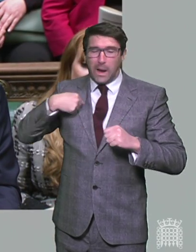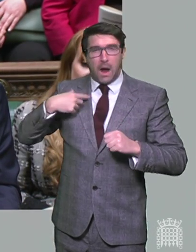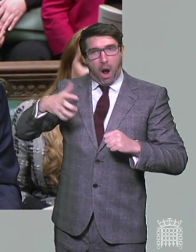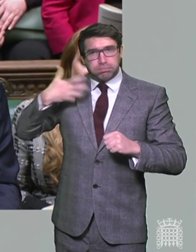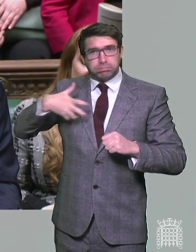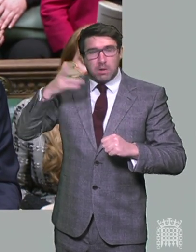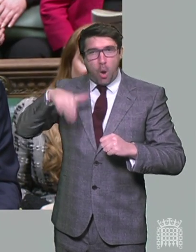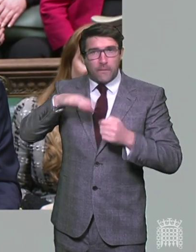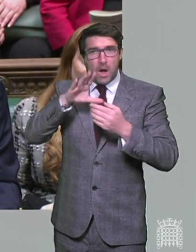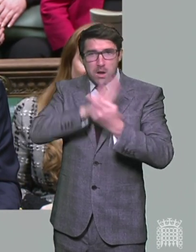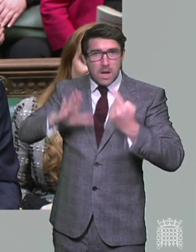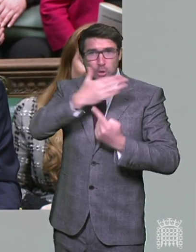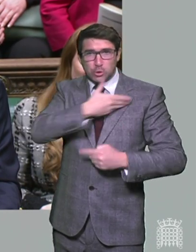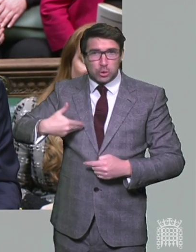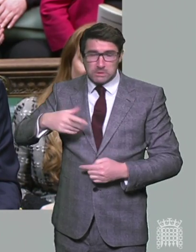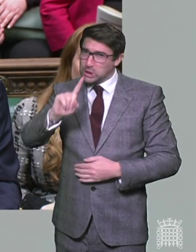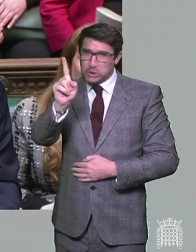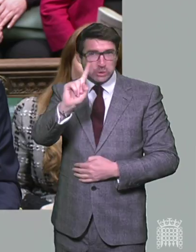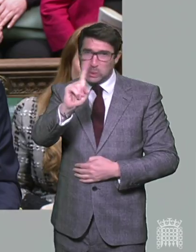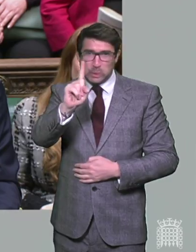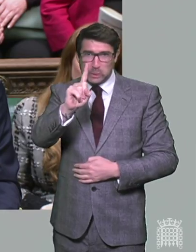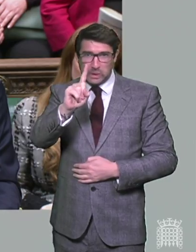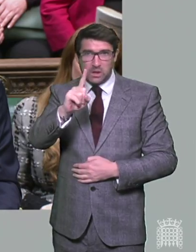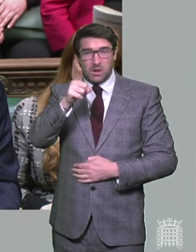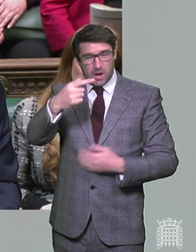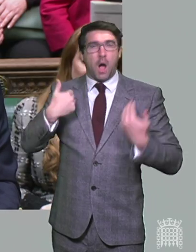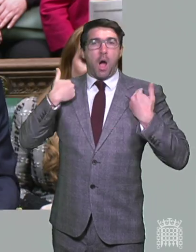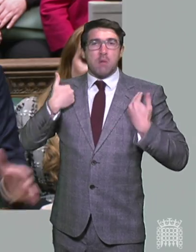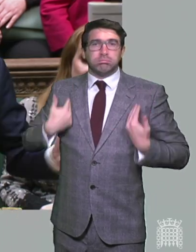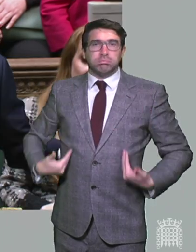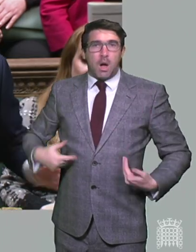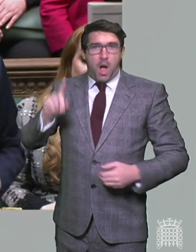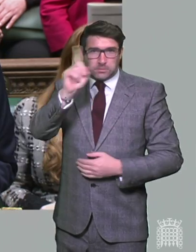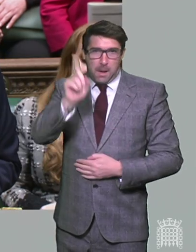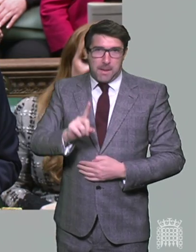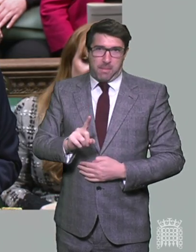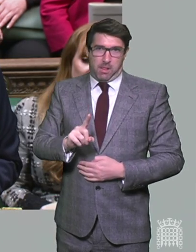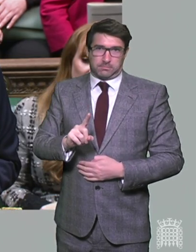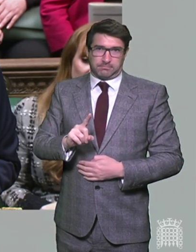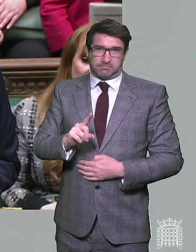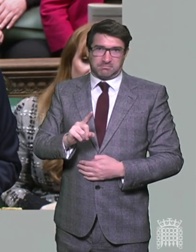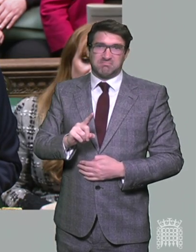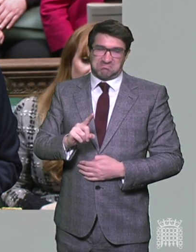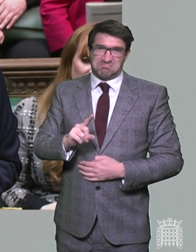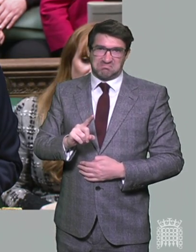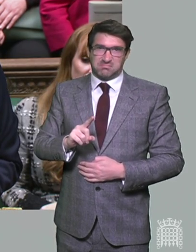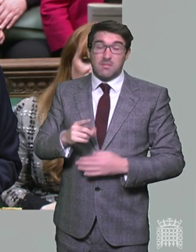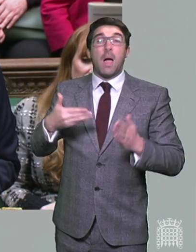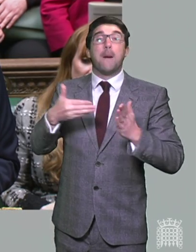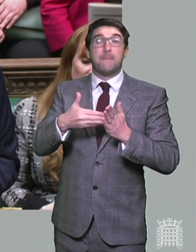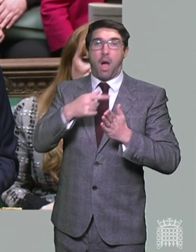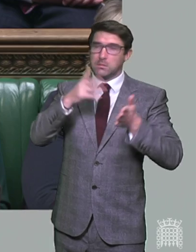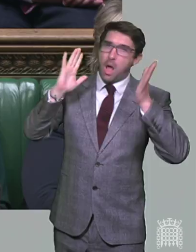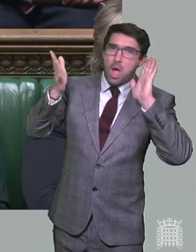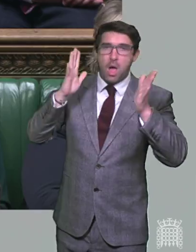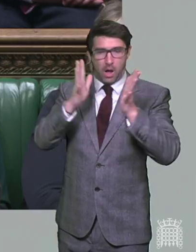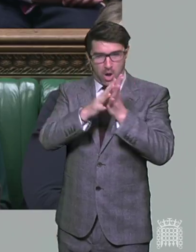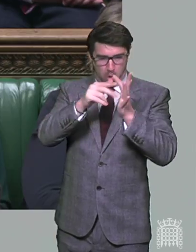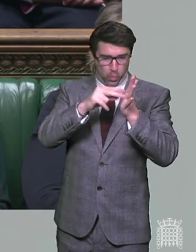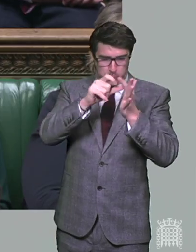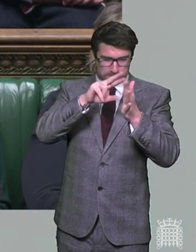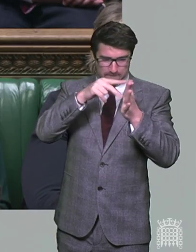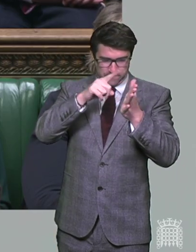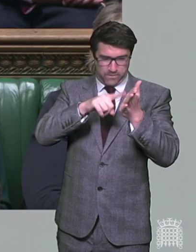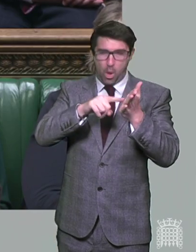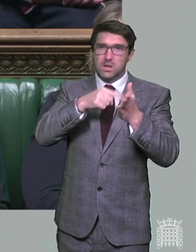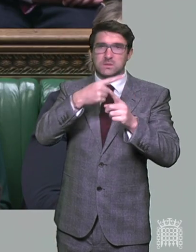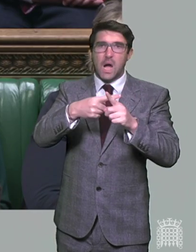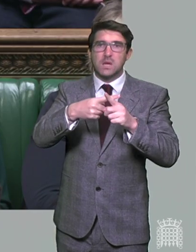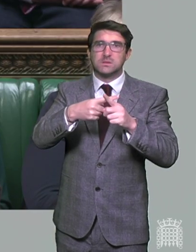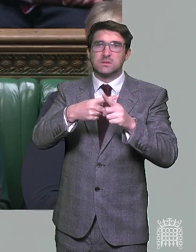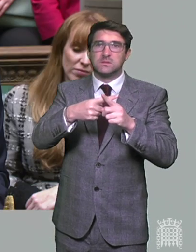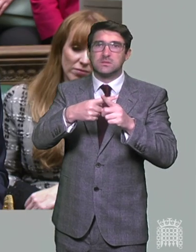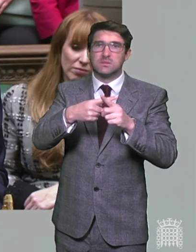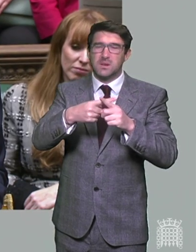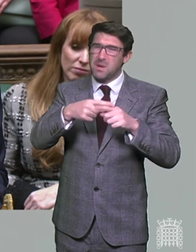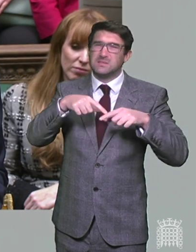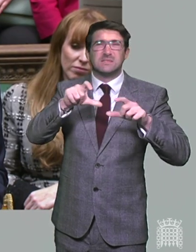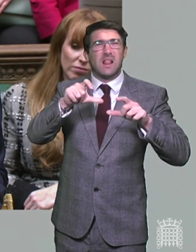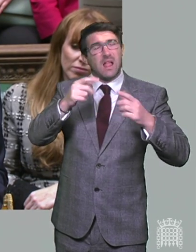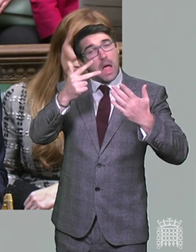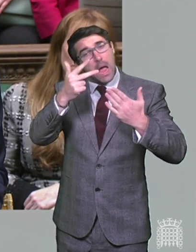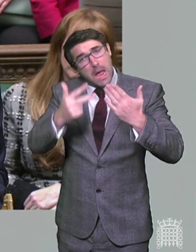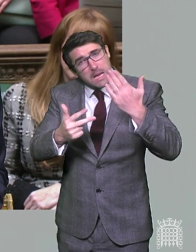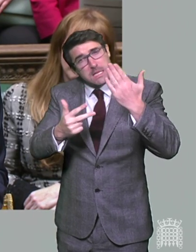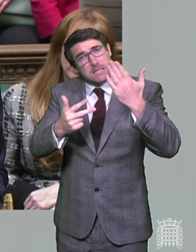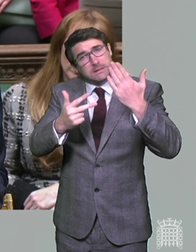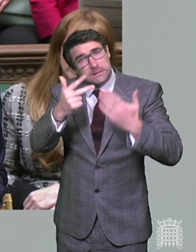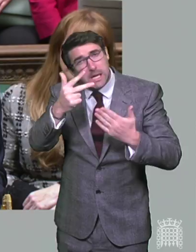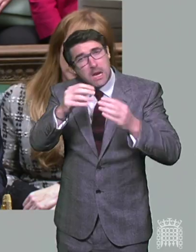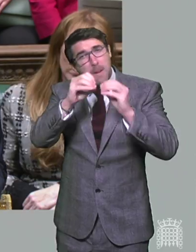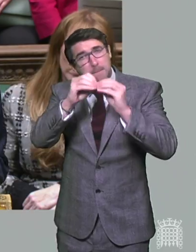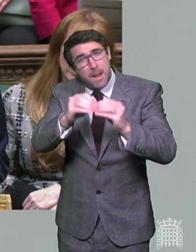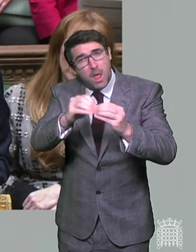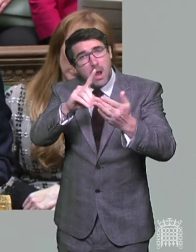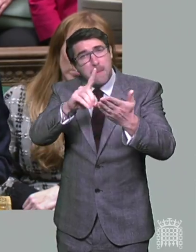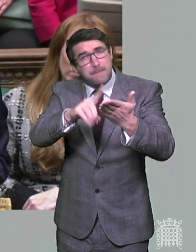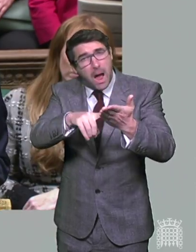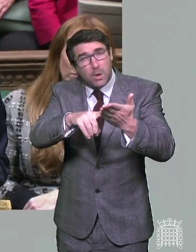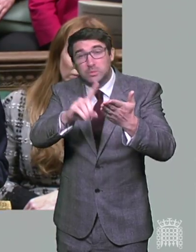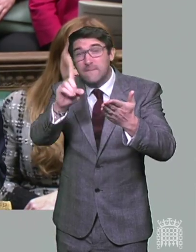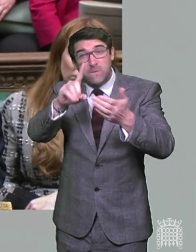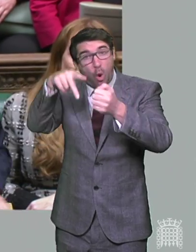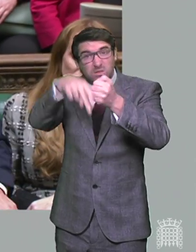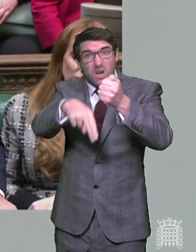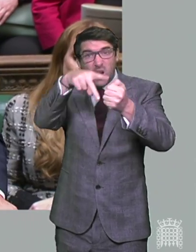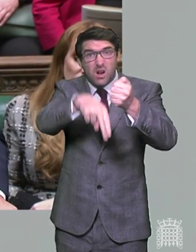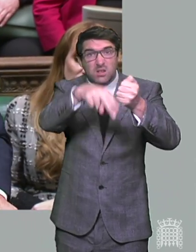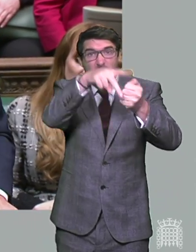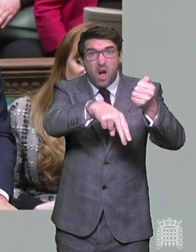This week, she is beginning to realise that she needs to extend the windfall tax, one step behind the CEO of Shell, but she is still going ahead with £18 billion of tax cuts for the richest businesses, and they did not even ask for it.